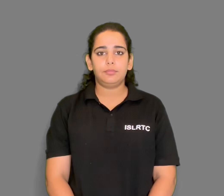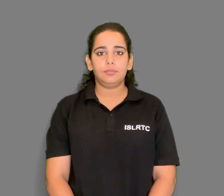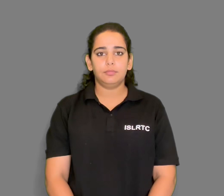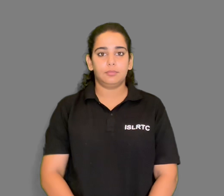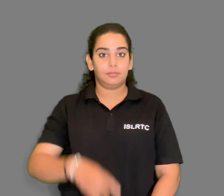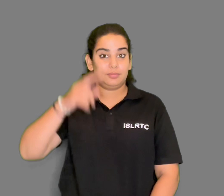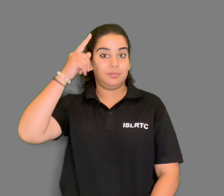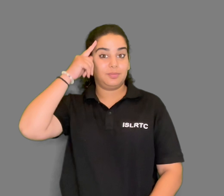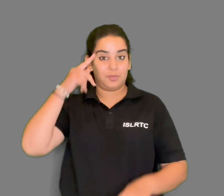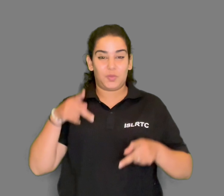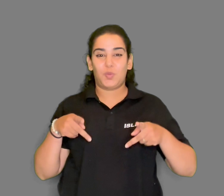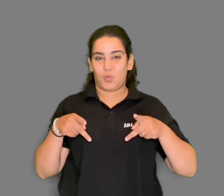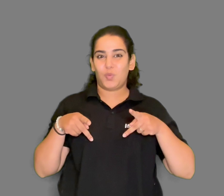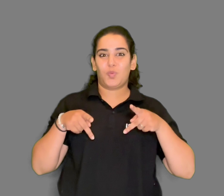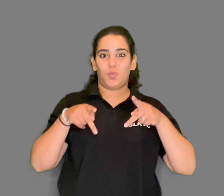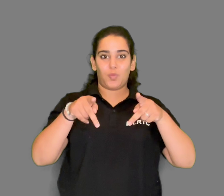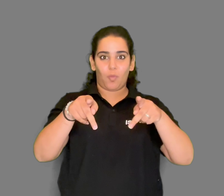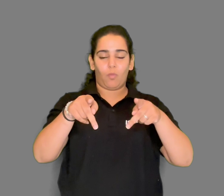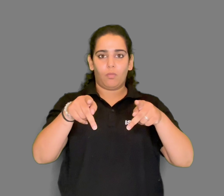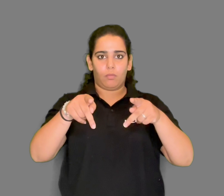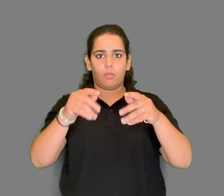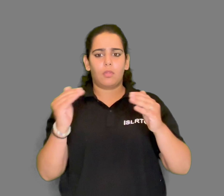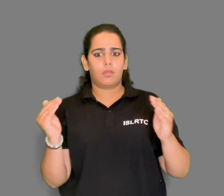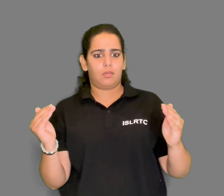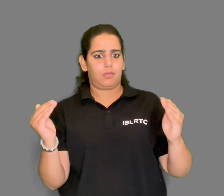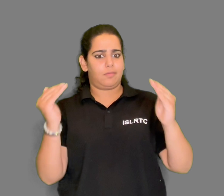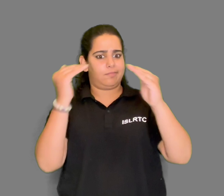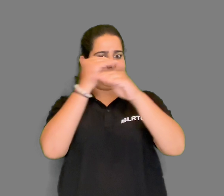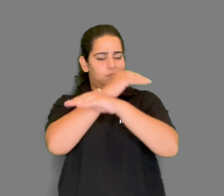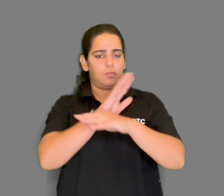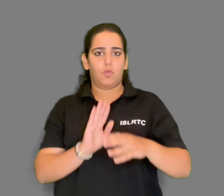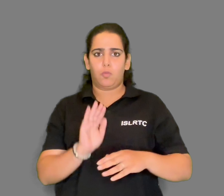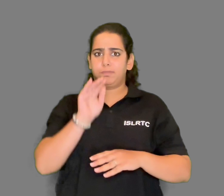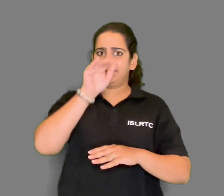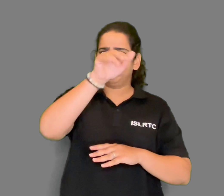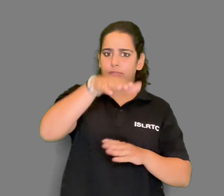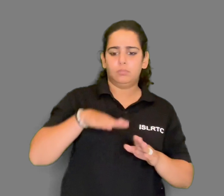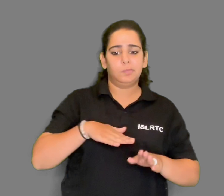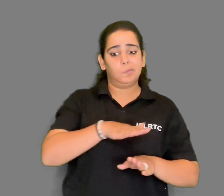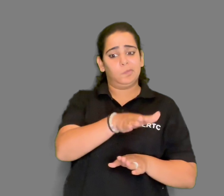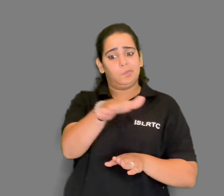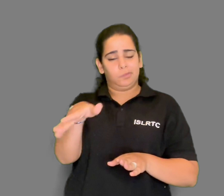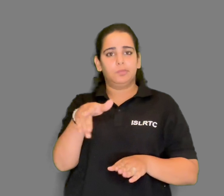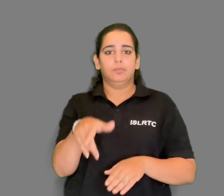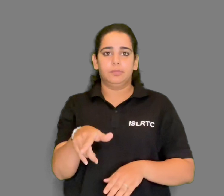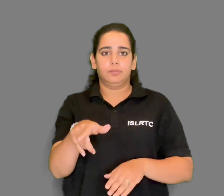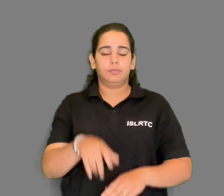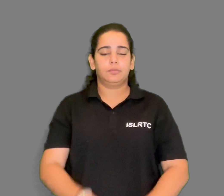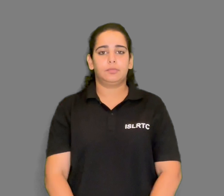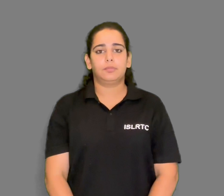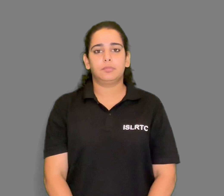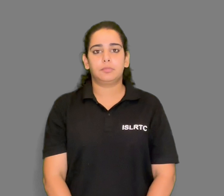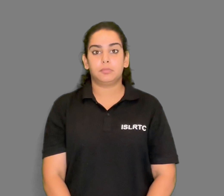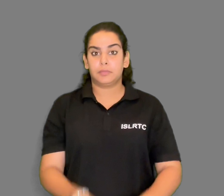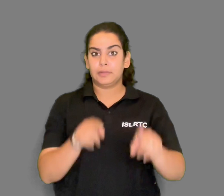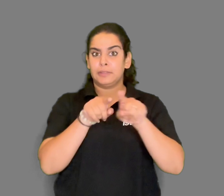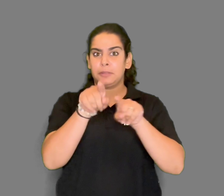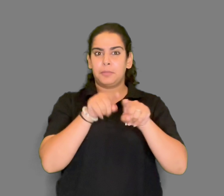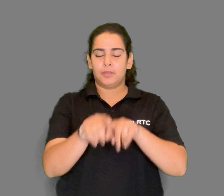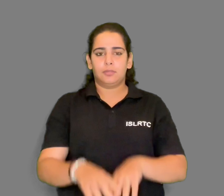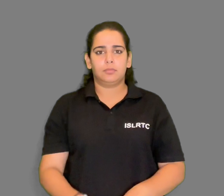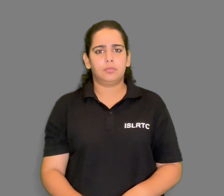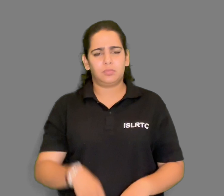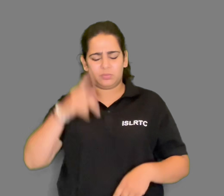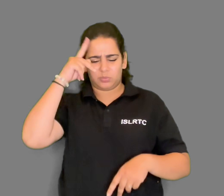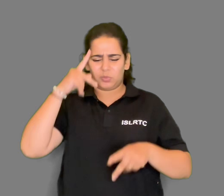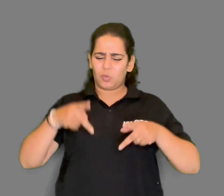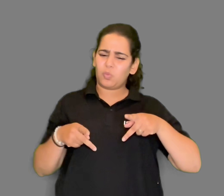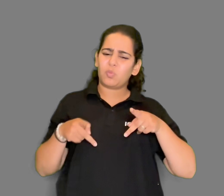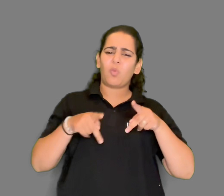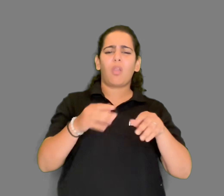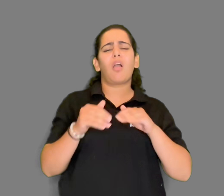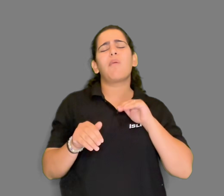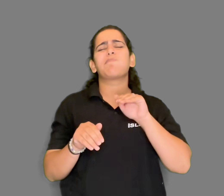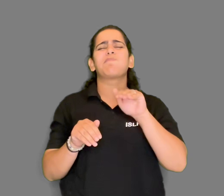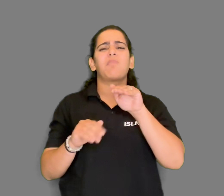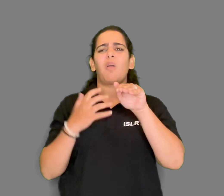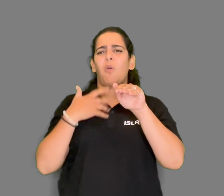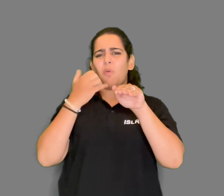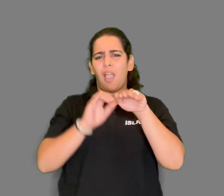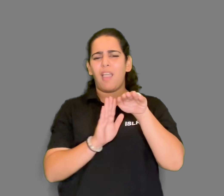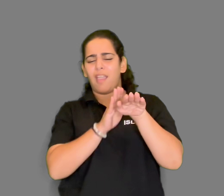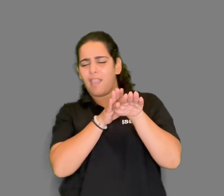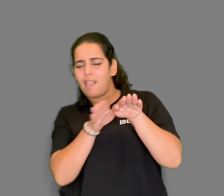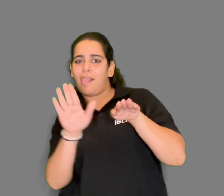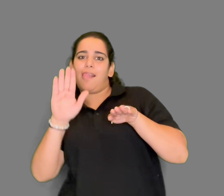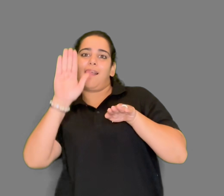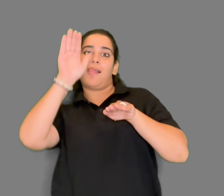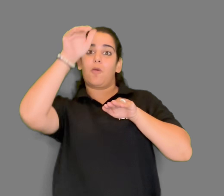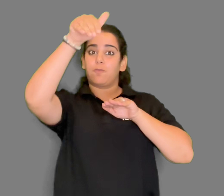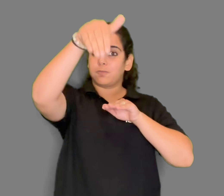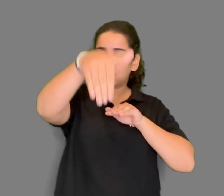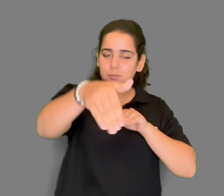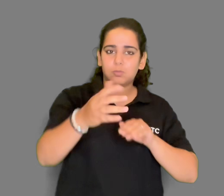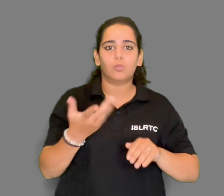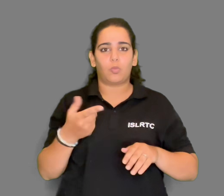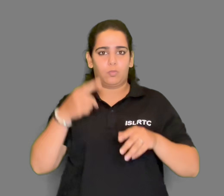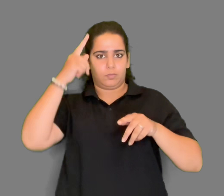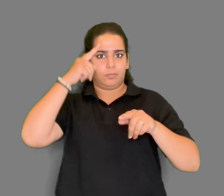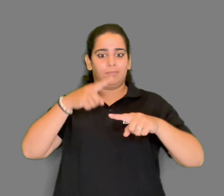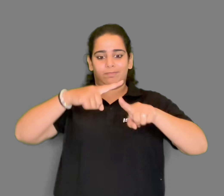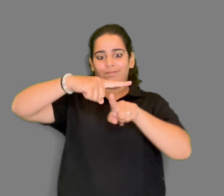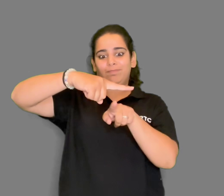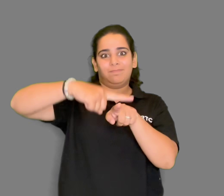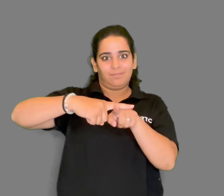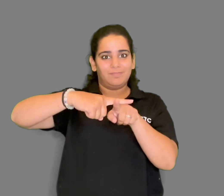Interchange change places with another or transpose